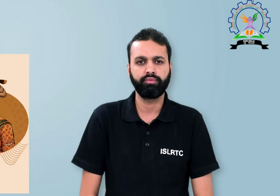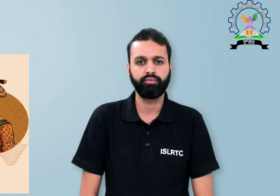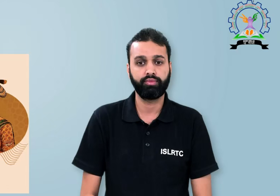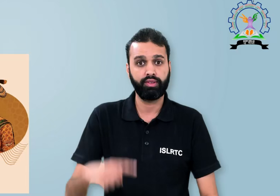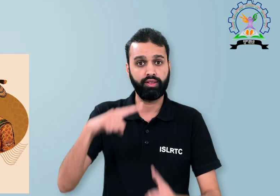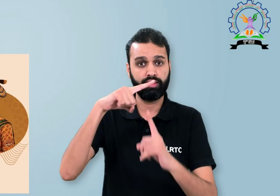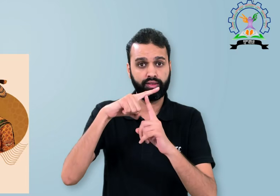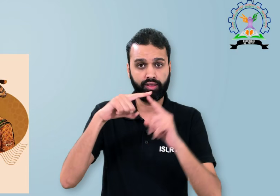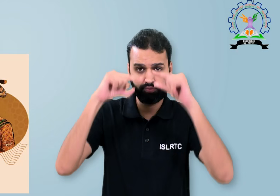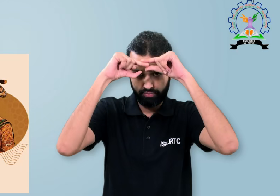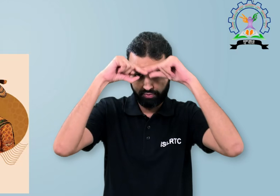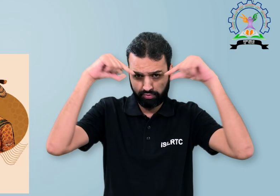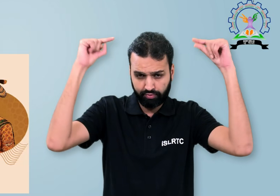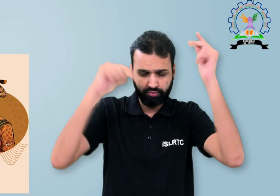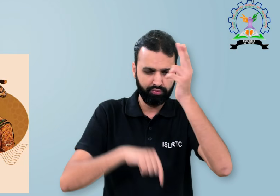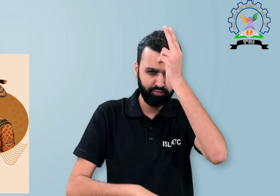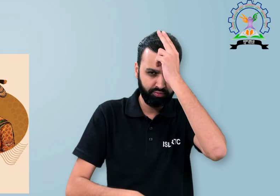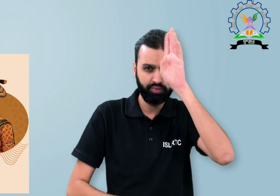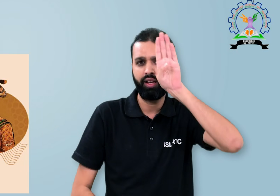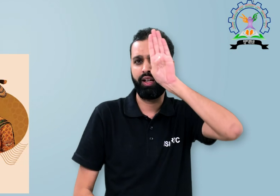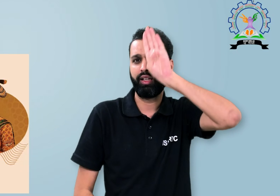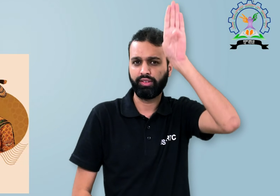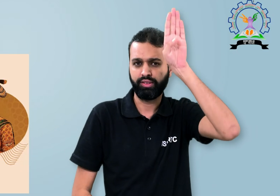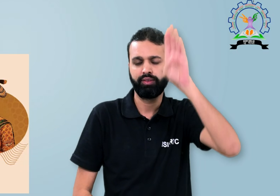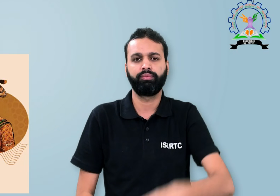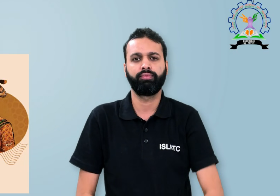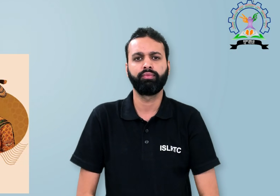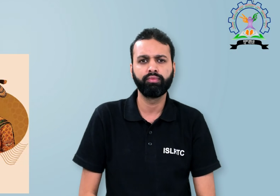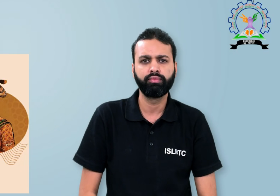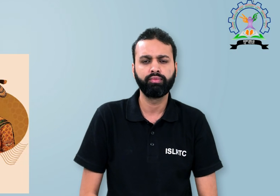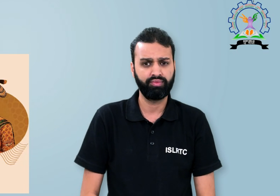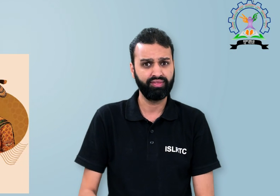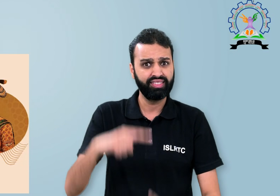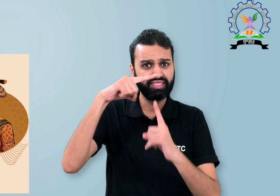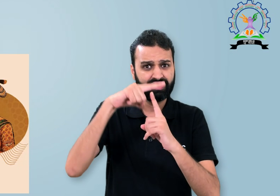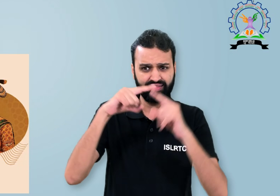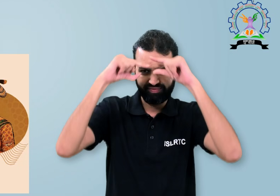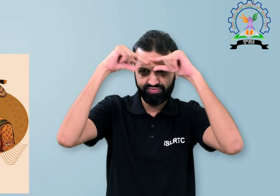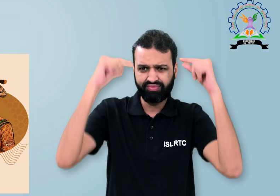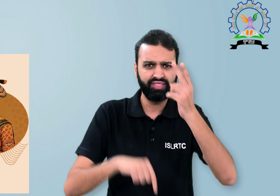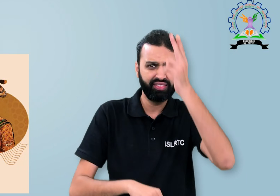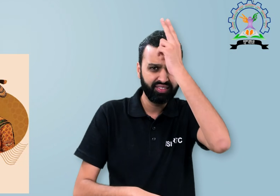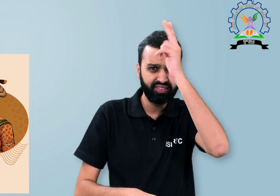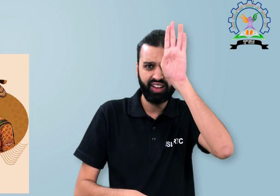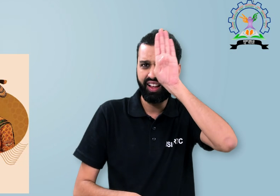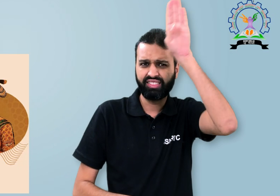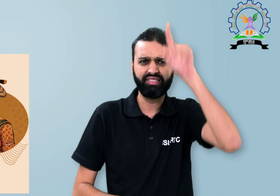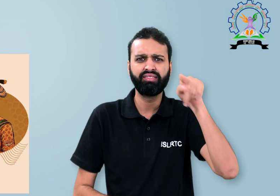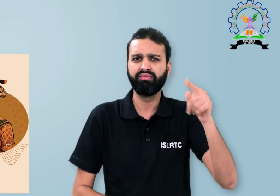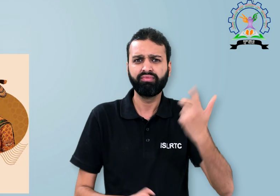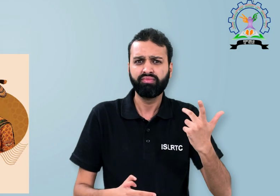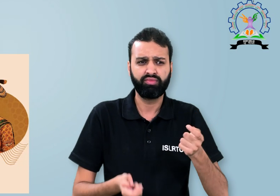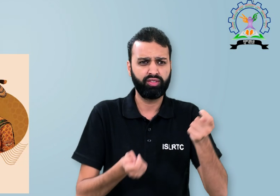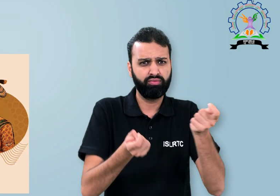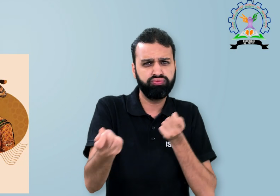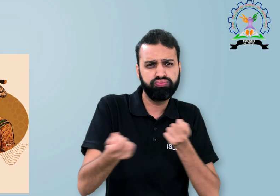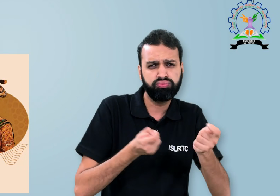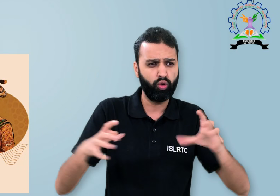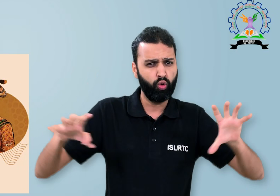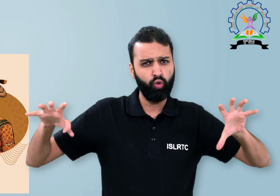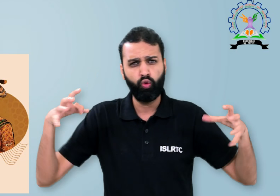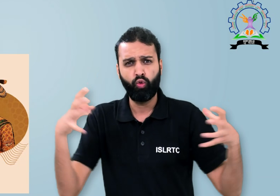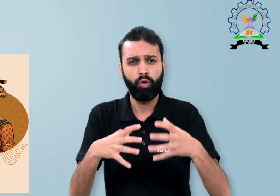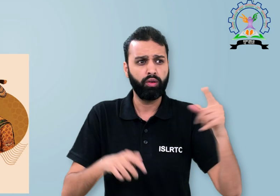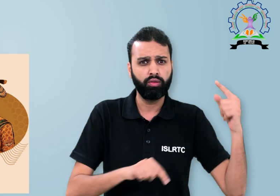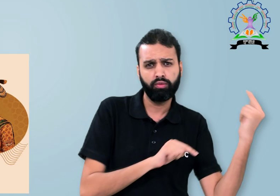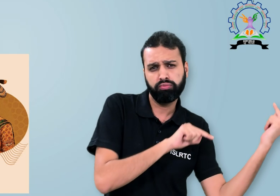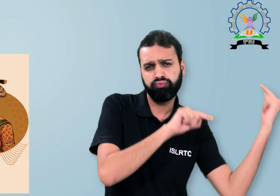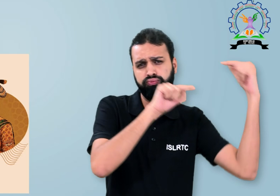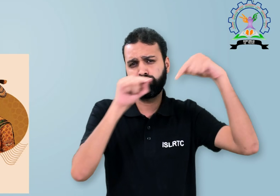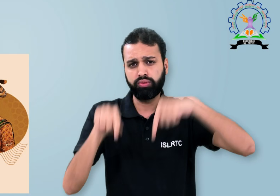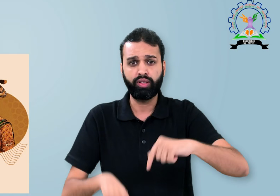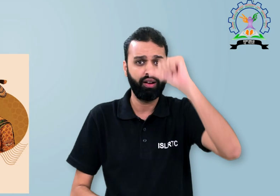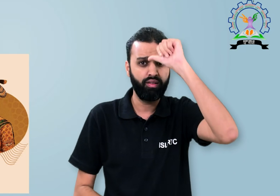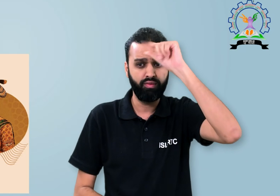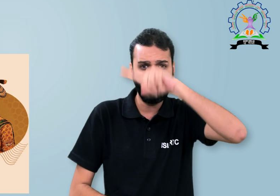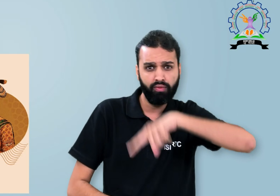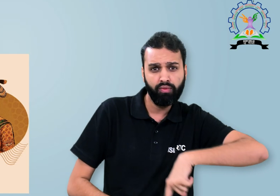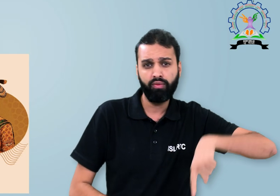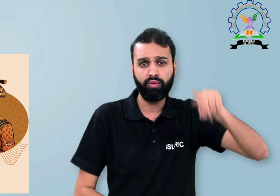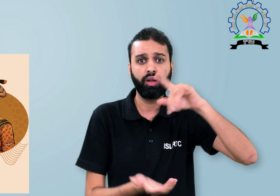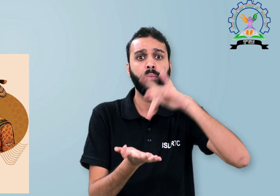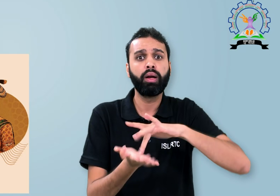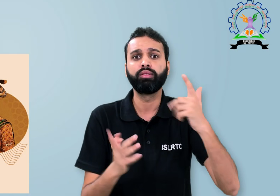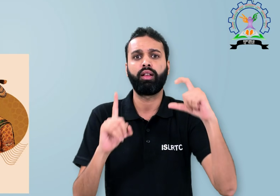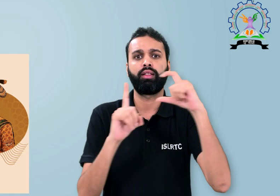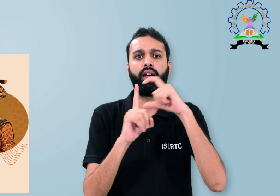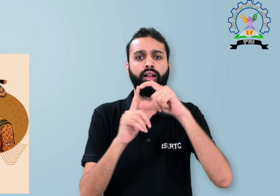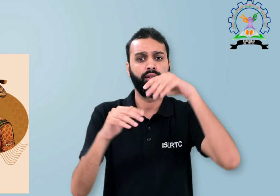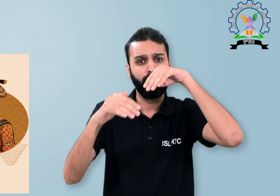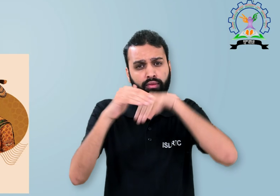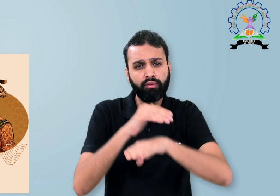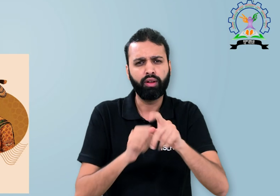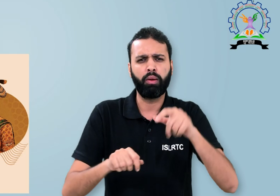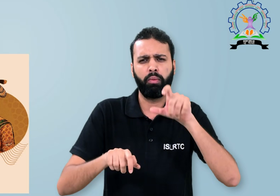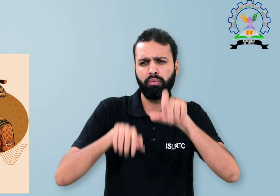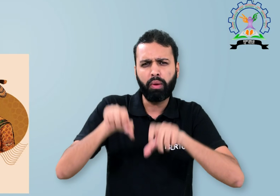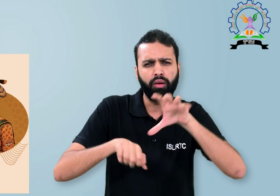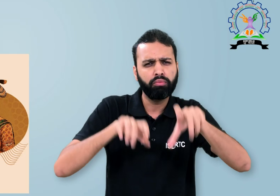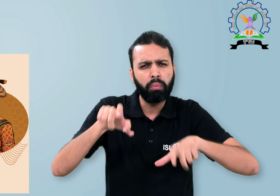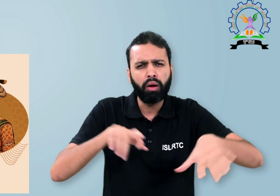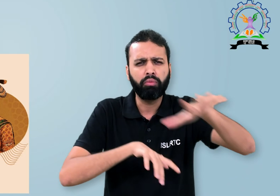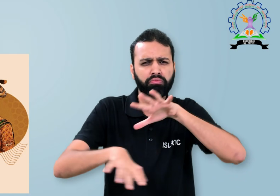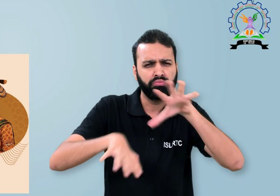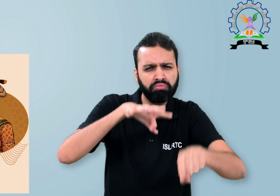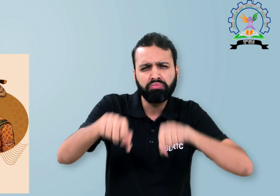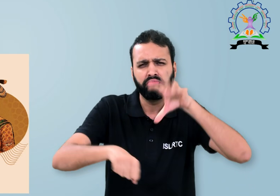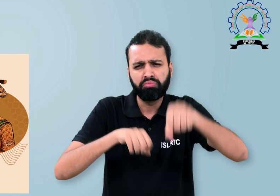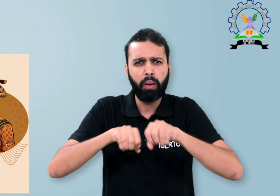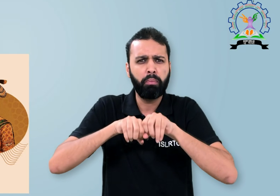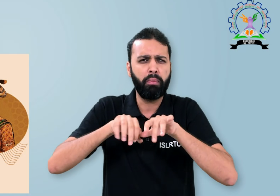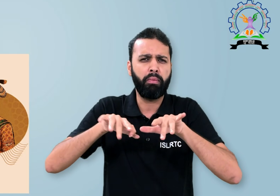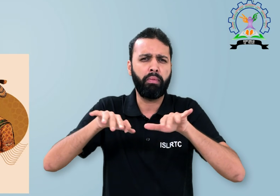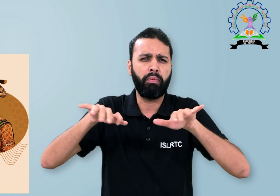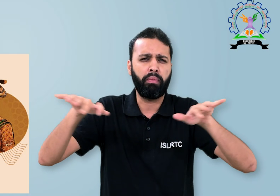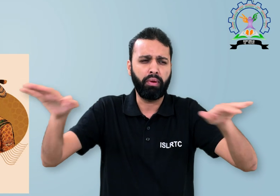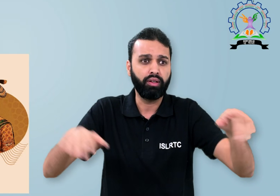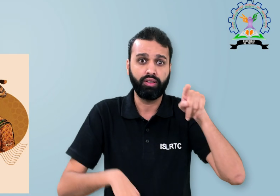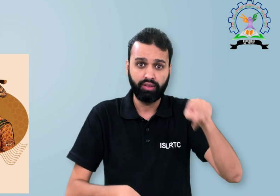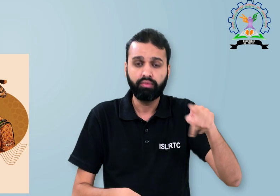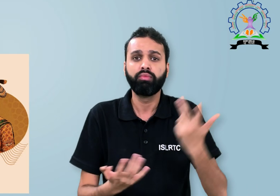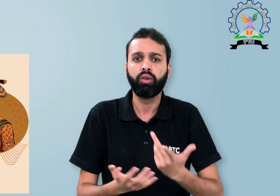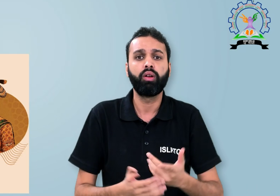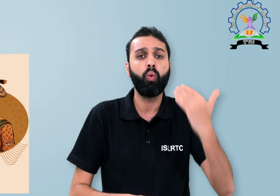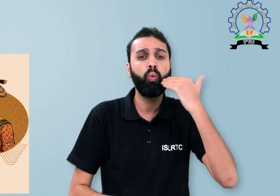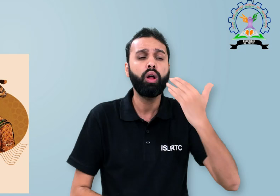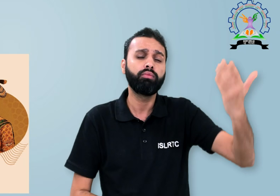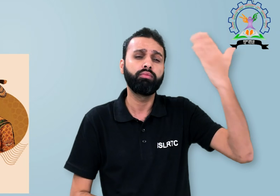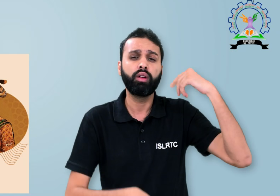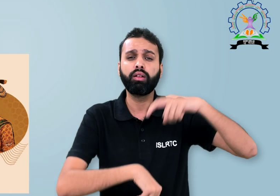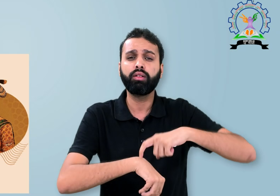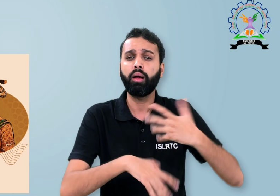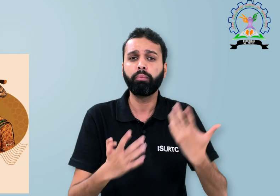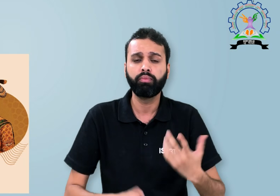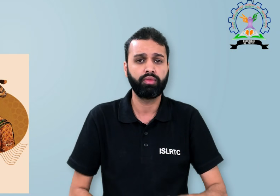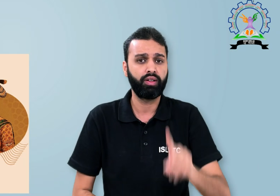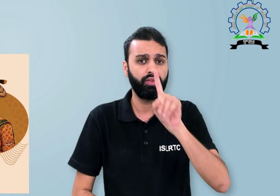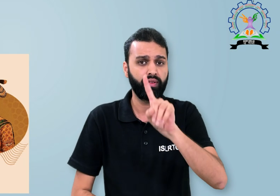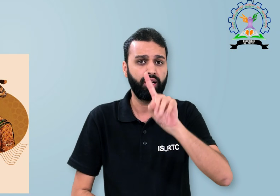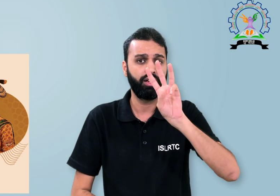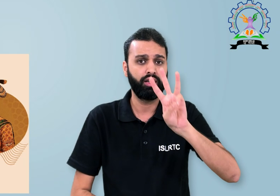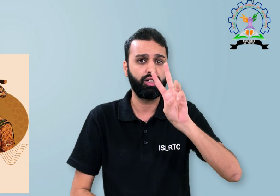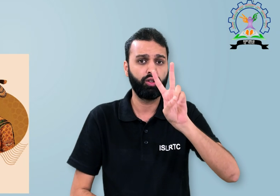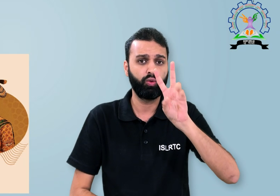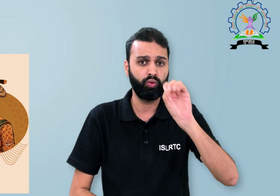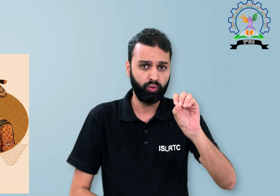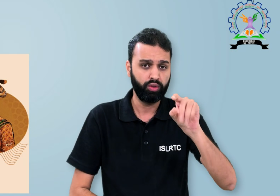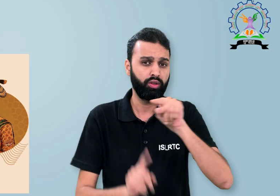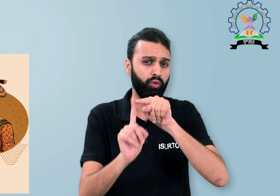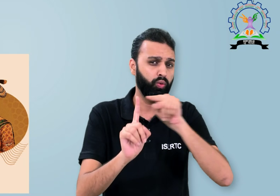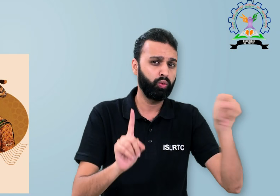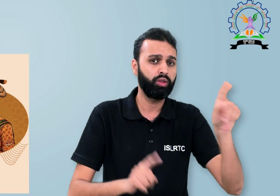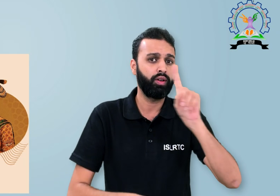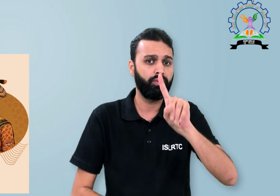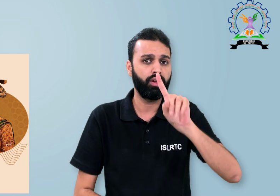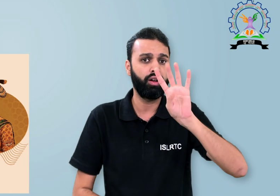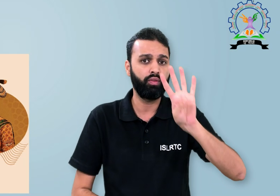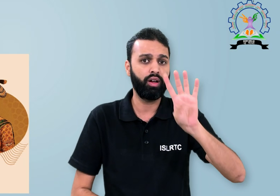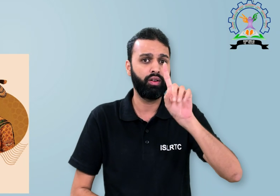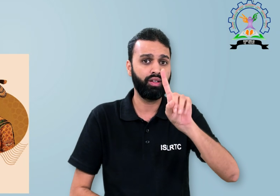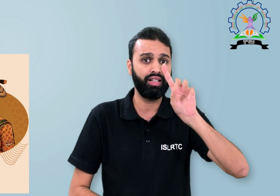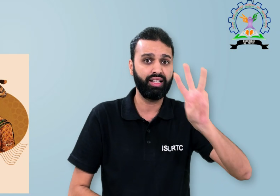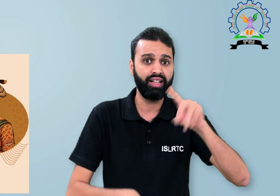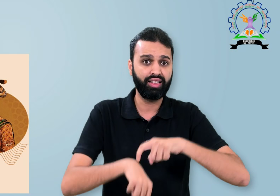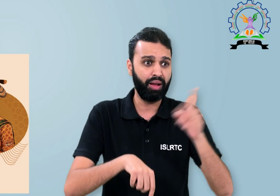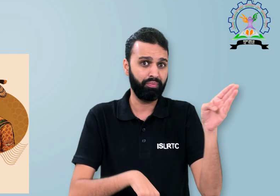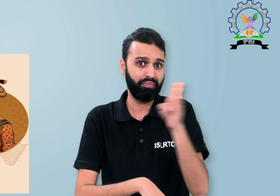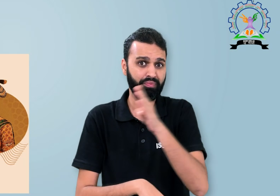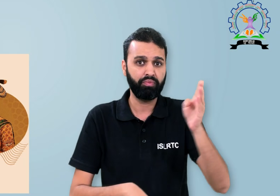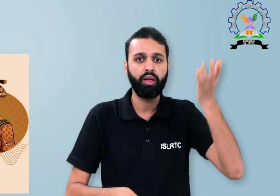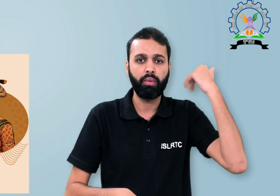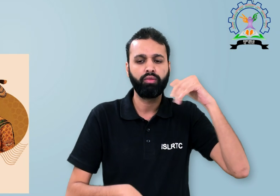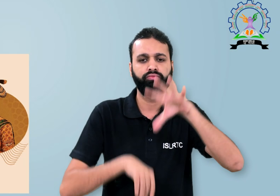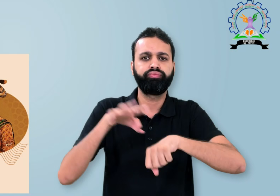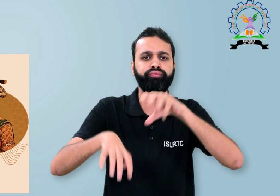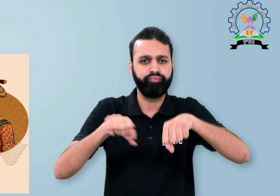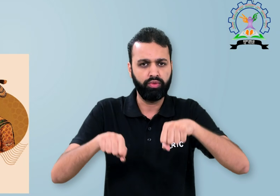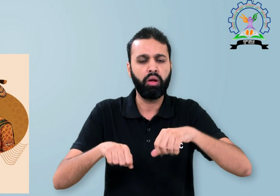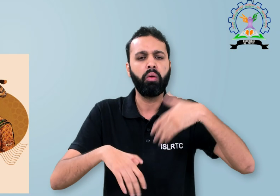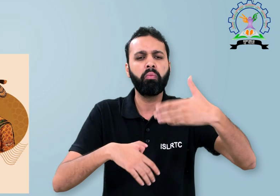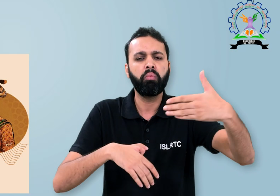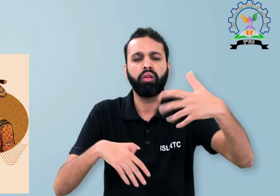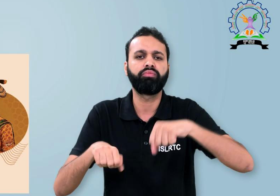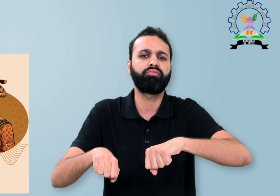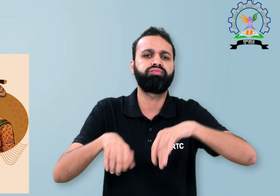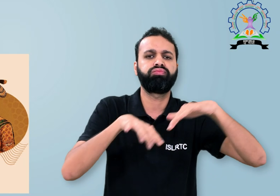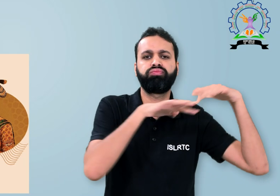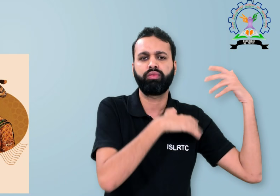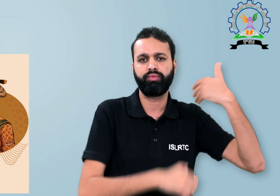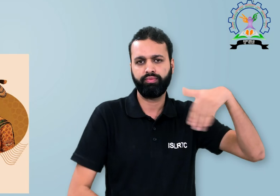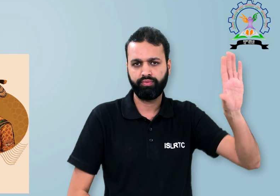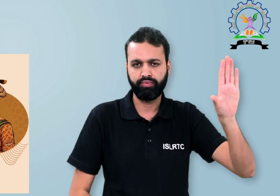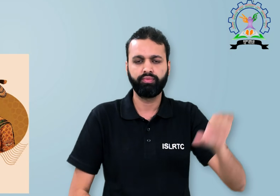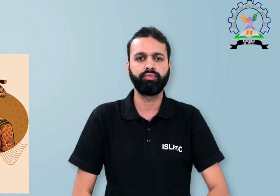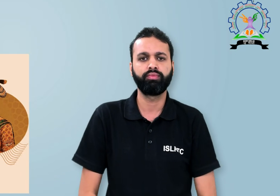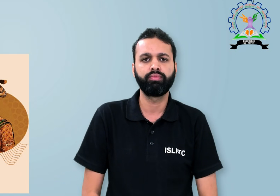Tughlaq The Tughlaq dynasty was the third dynasty to rule over the Delhi sultanate in medieval India. Its reign started in 1320 in Delhi and ended in 1413.